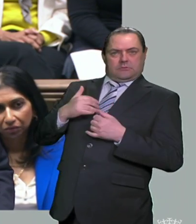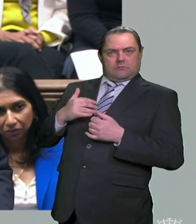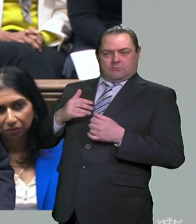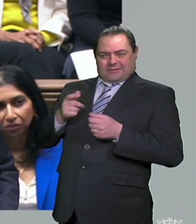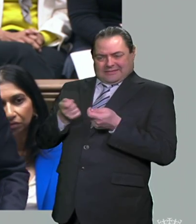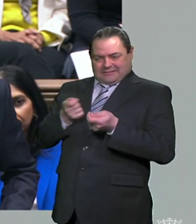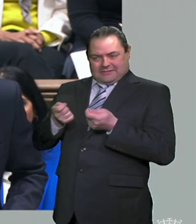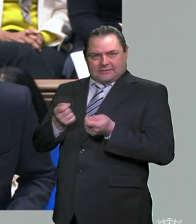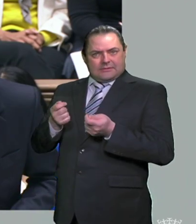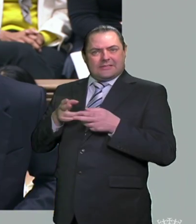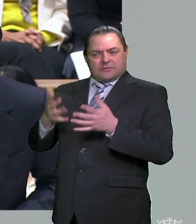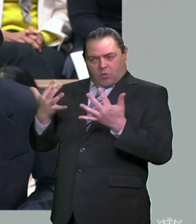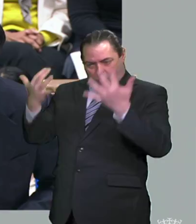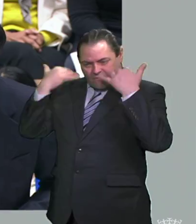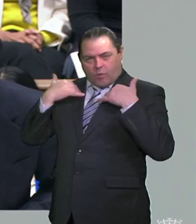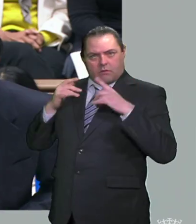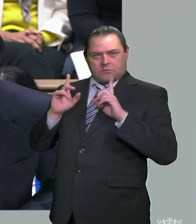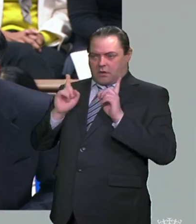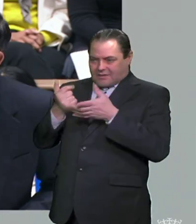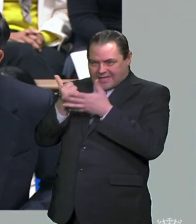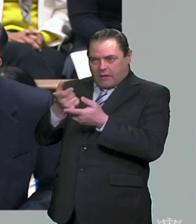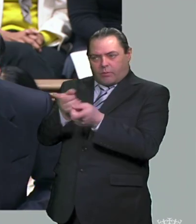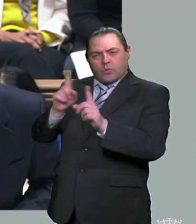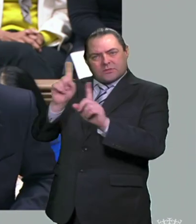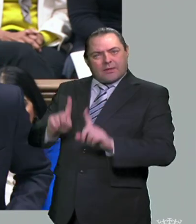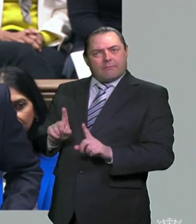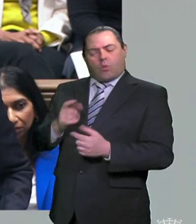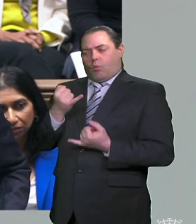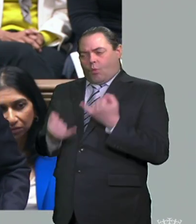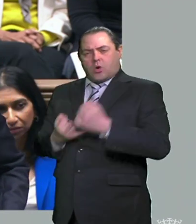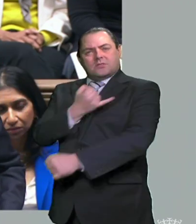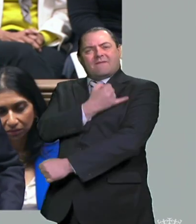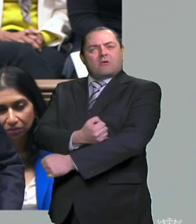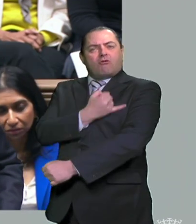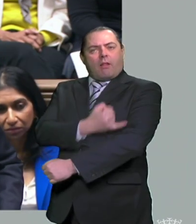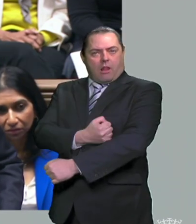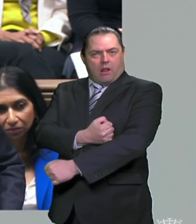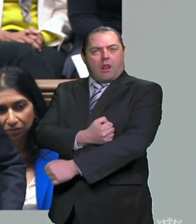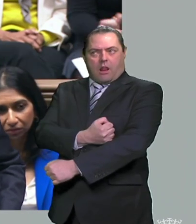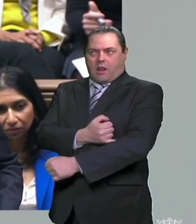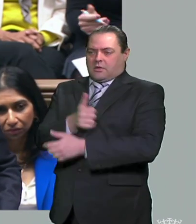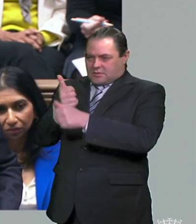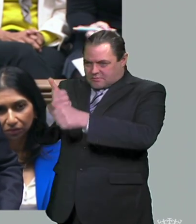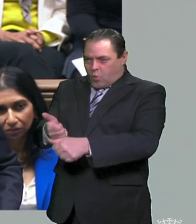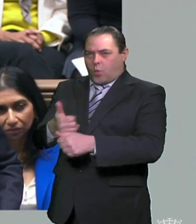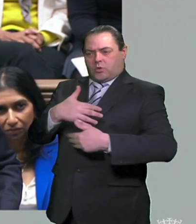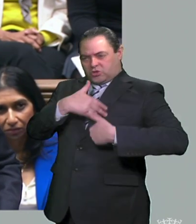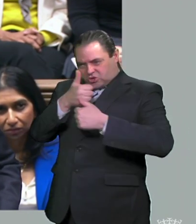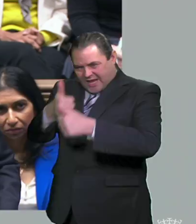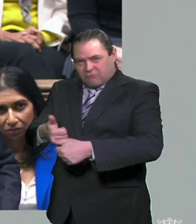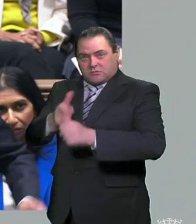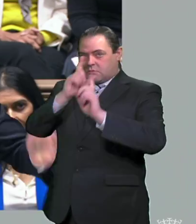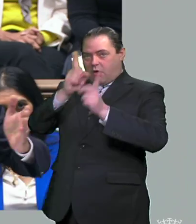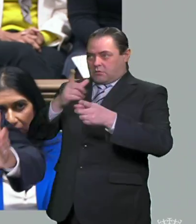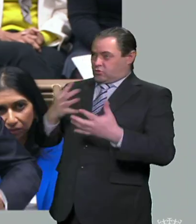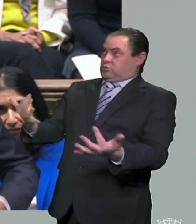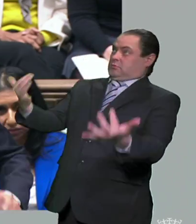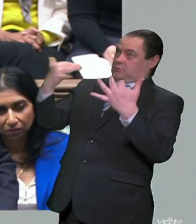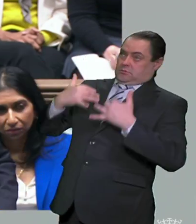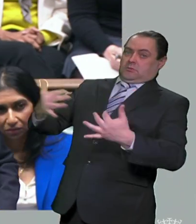If that happens, we will not be able to help the people who are most in need of our support, our generosity and our compassion.